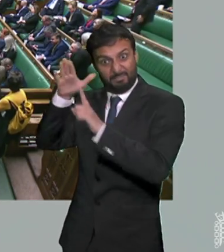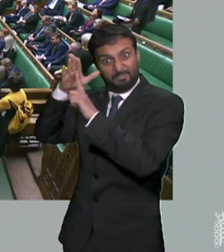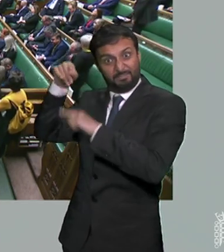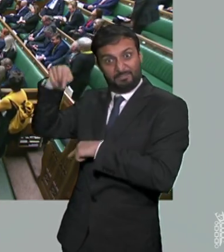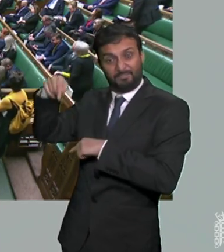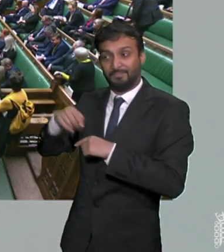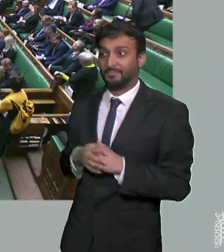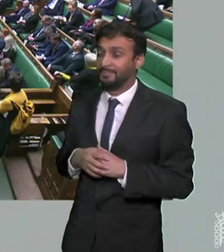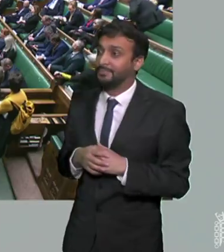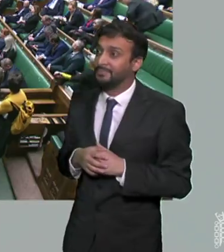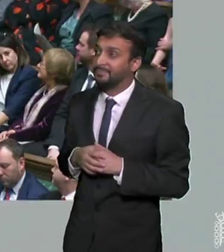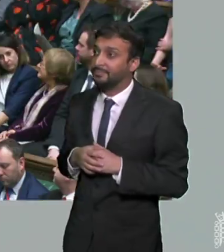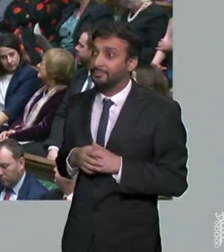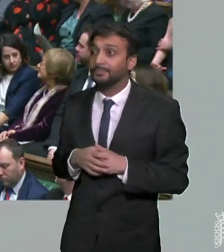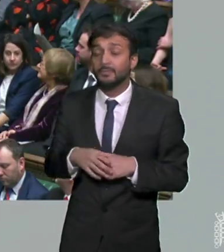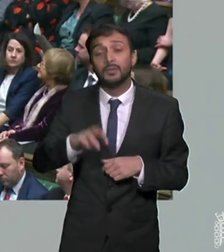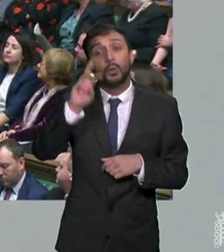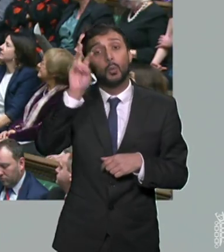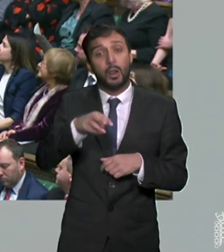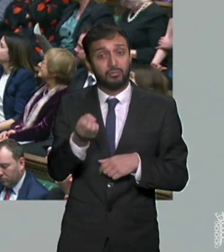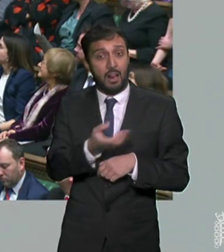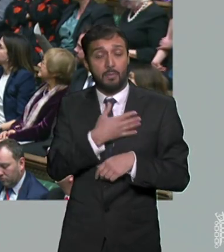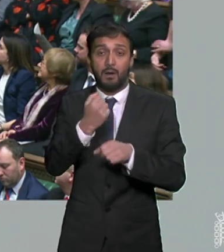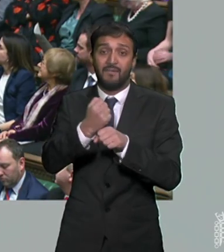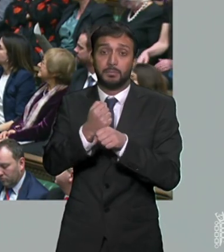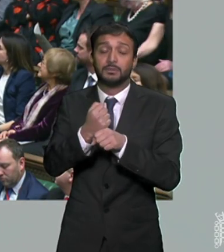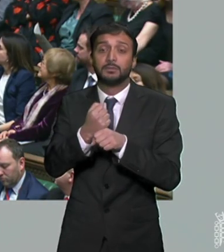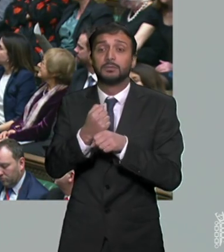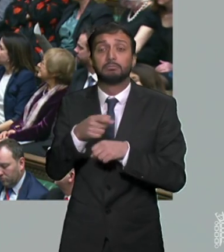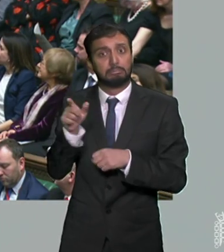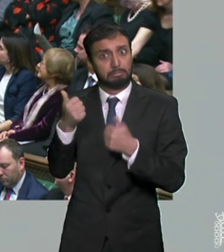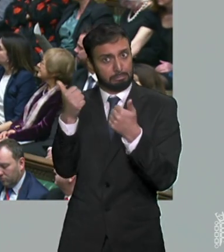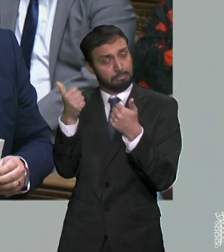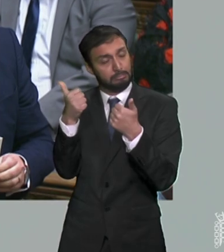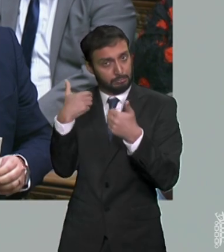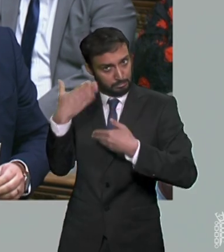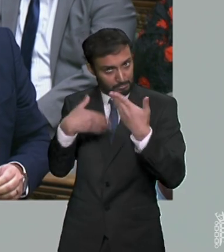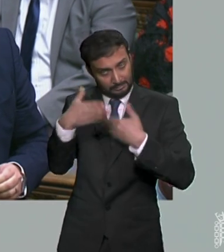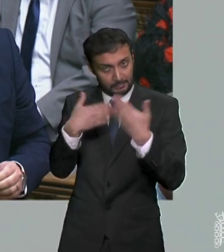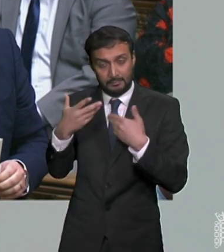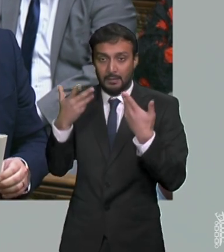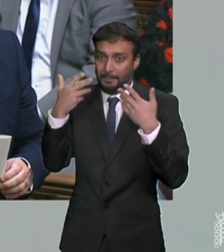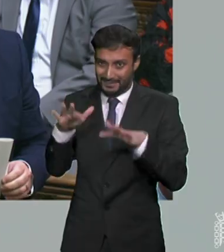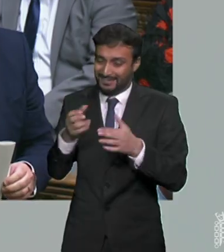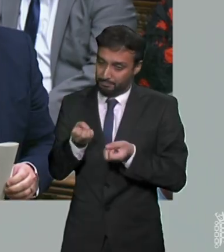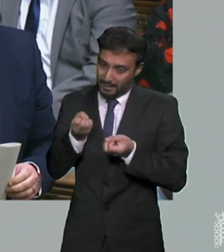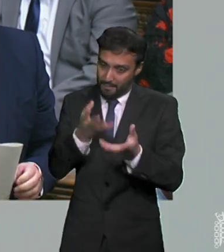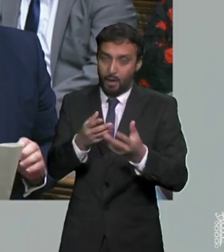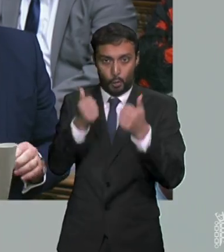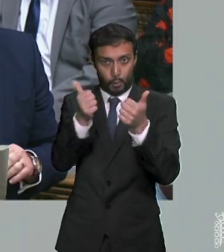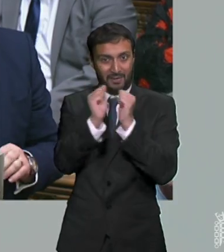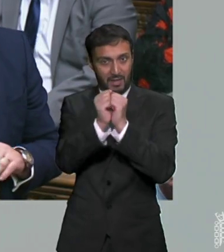Audit Wales has confirmed that the Welsh Labour Government responded well and got on with the job of delivering value for taxpayers’ money.